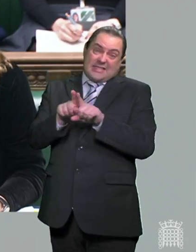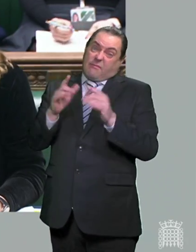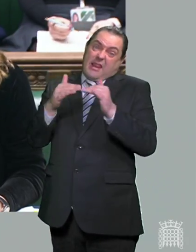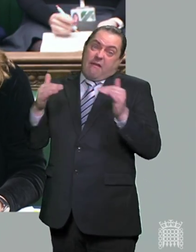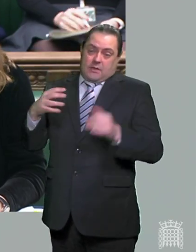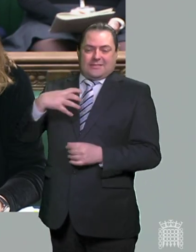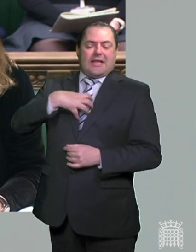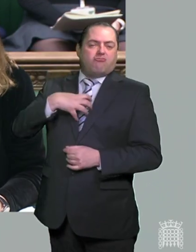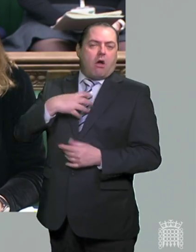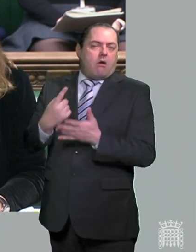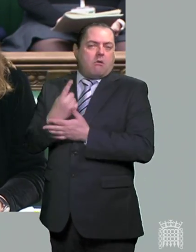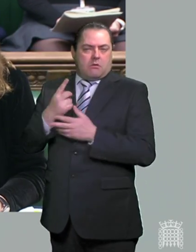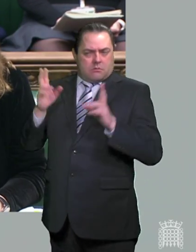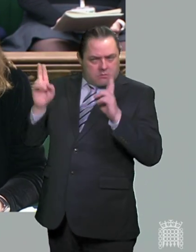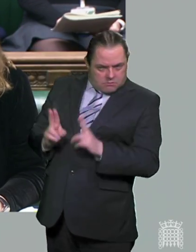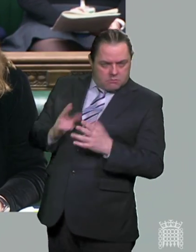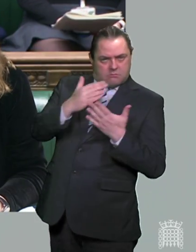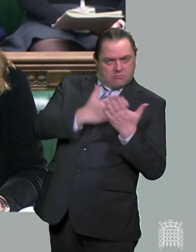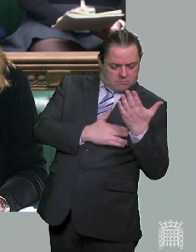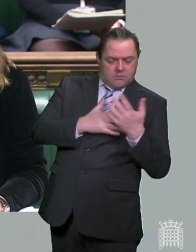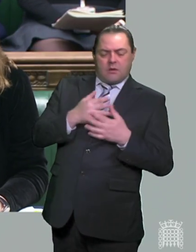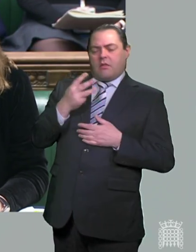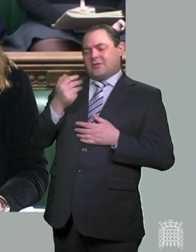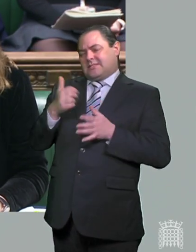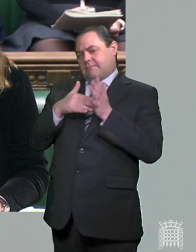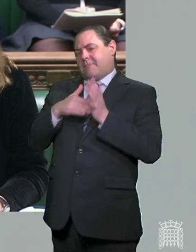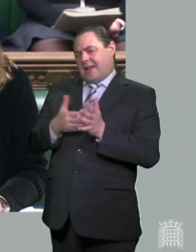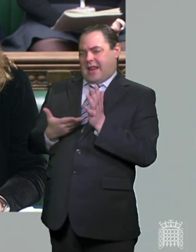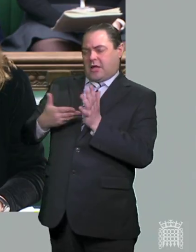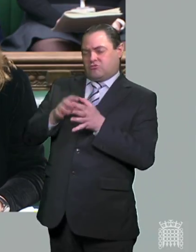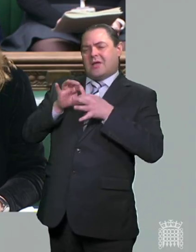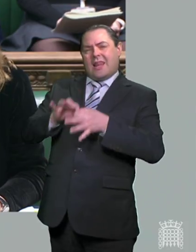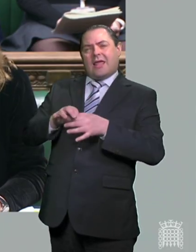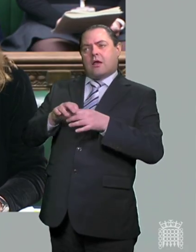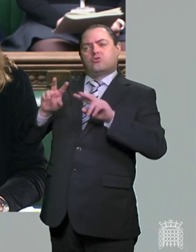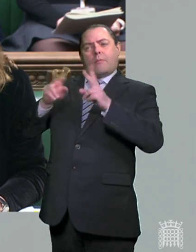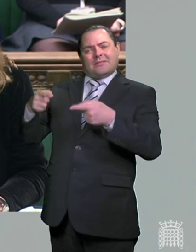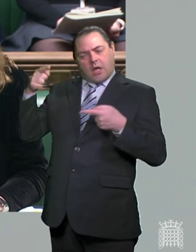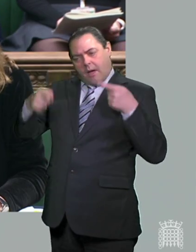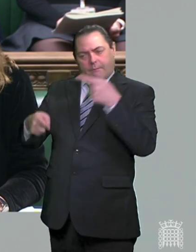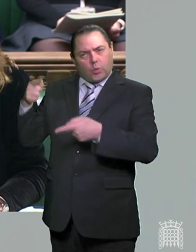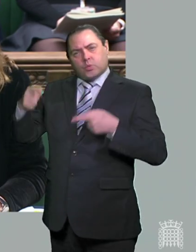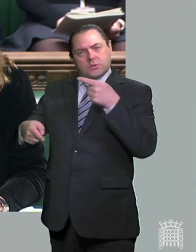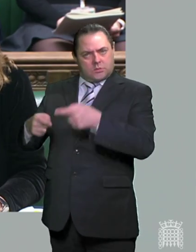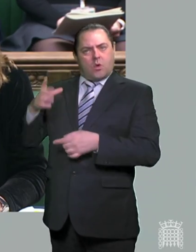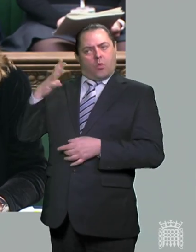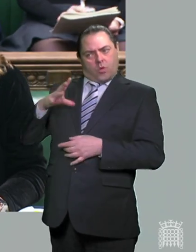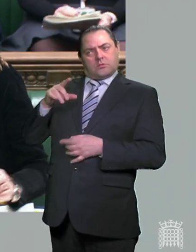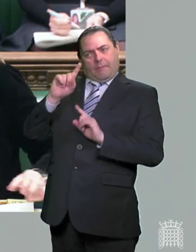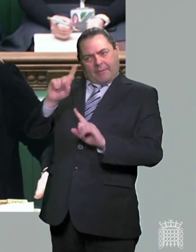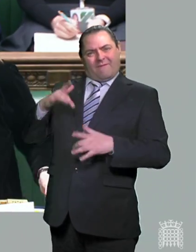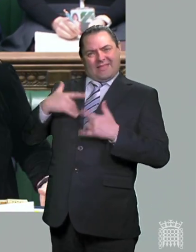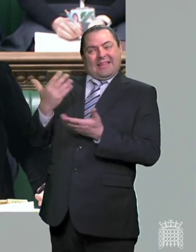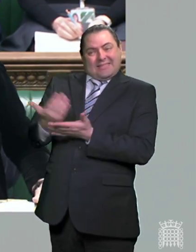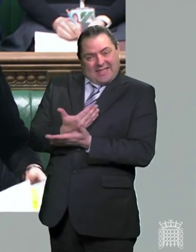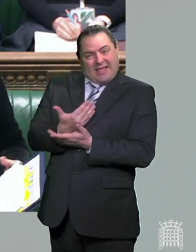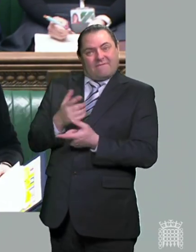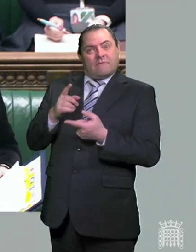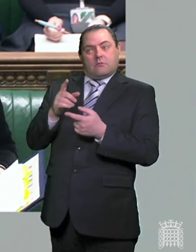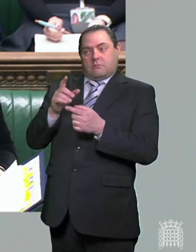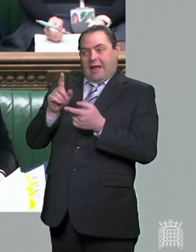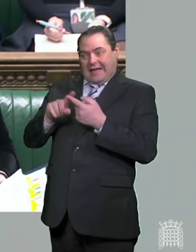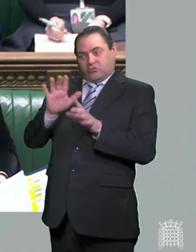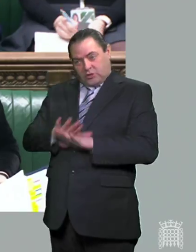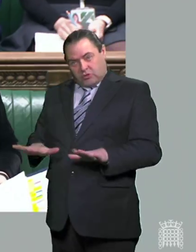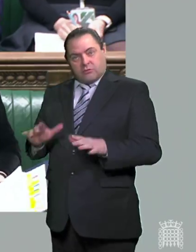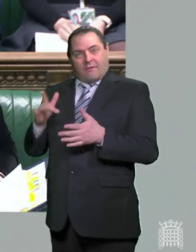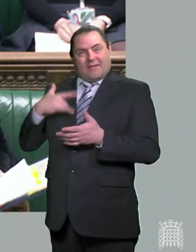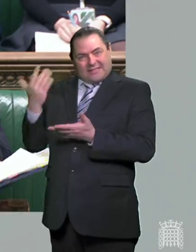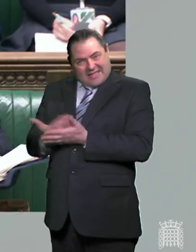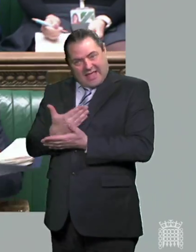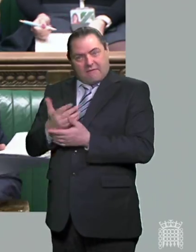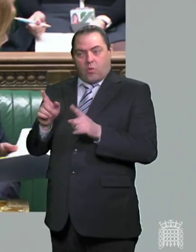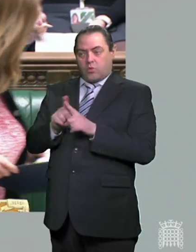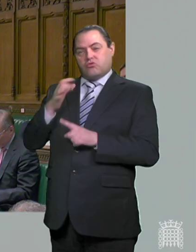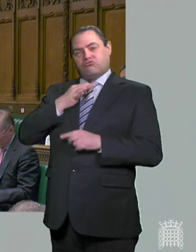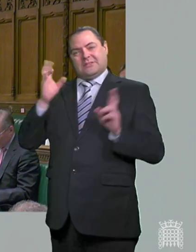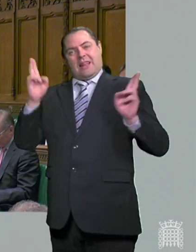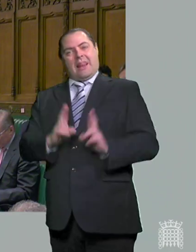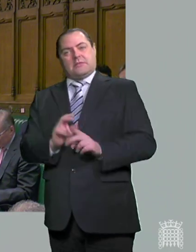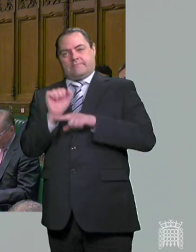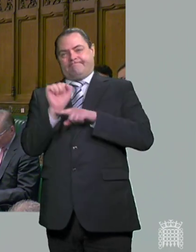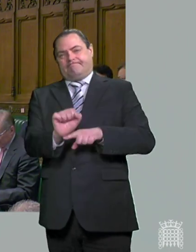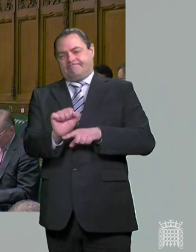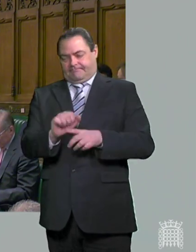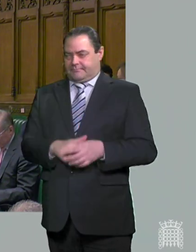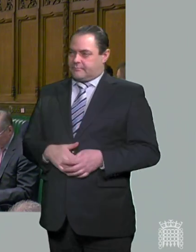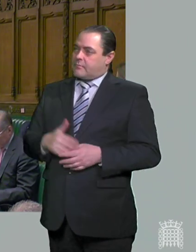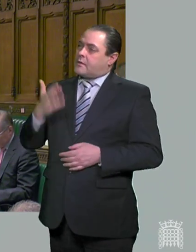We have launched the £36 million domestic abuse perpetrator intervention fund to improve the safety and feeling of safety of victims and their children, and to reduce the risk posed by perpetrators.